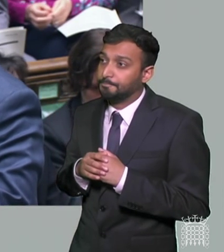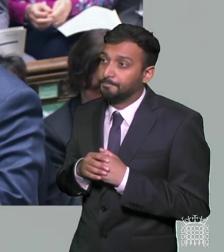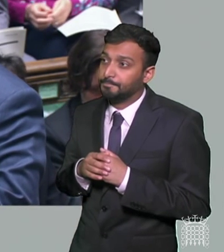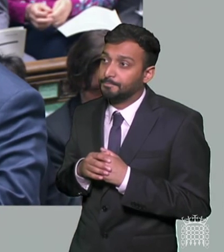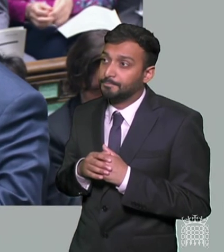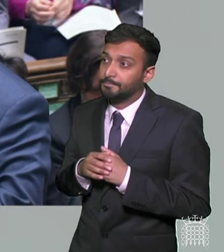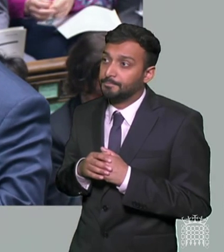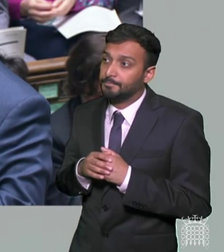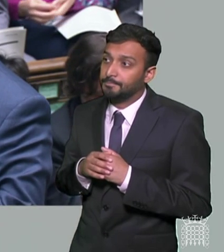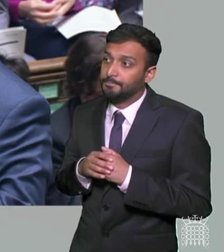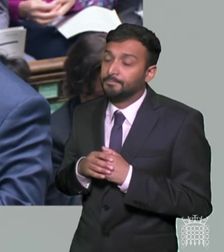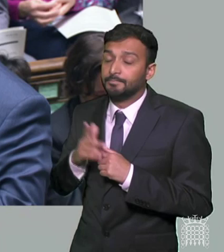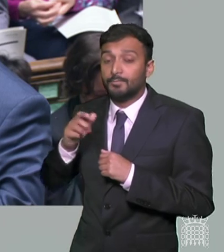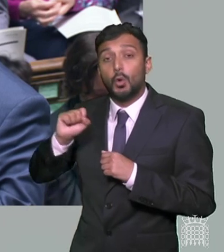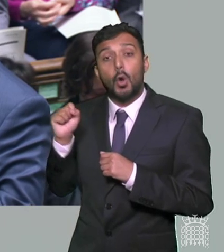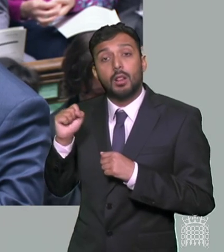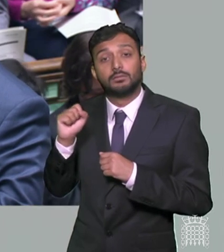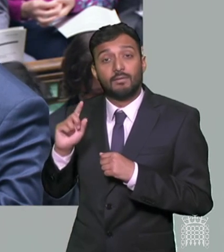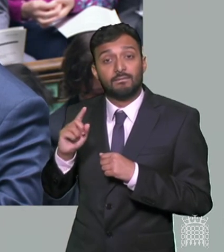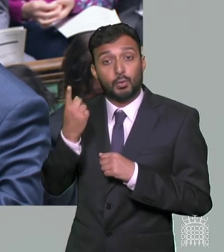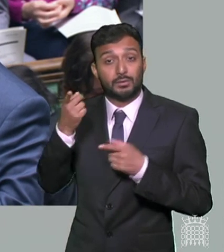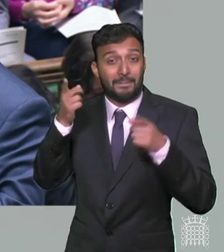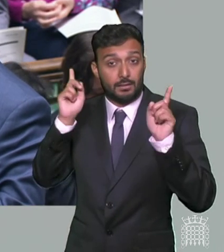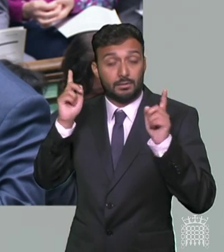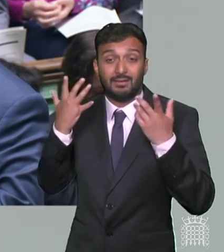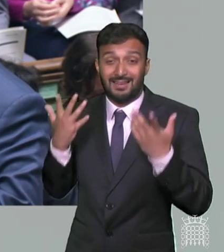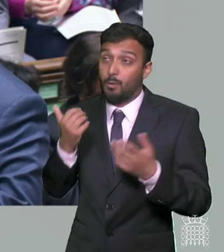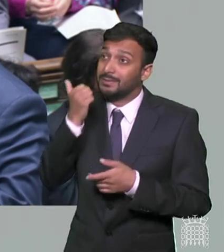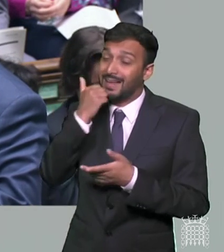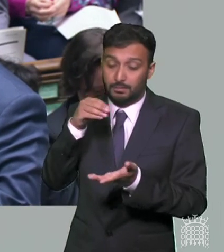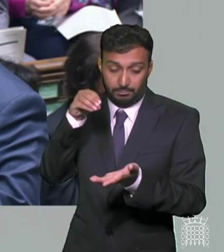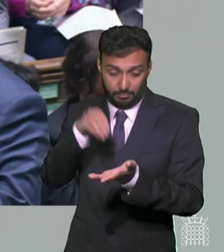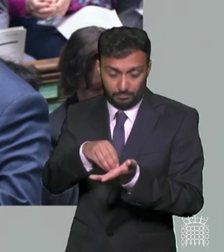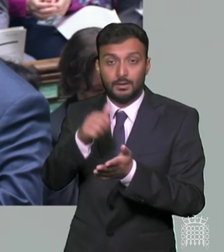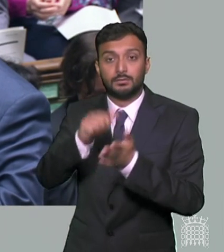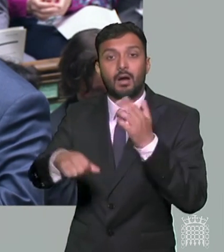Scotland’s First Minister has set the date and started the campaign.